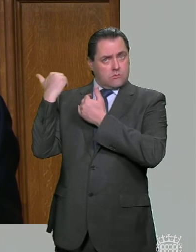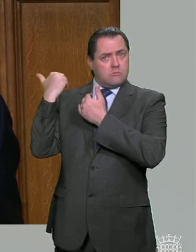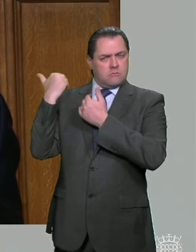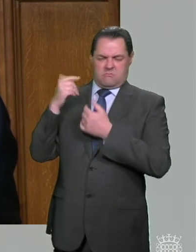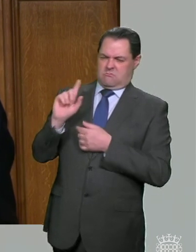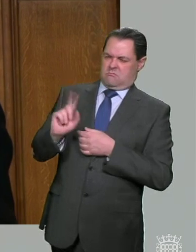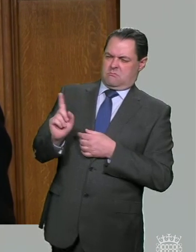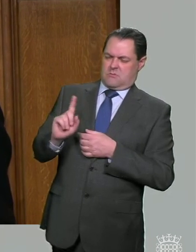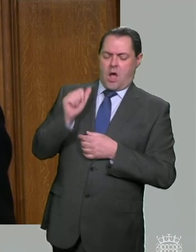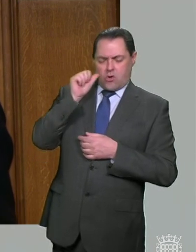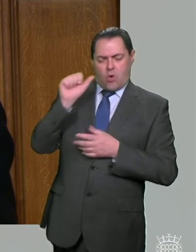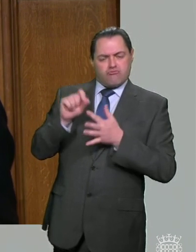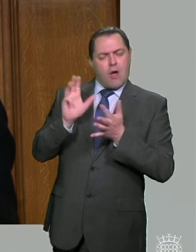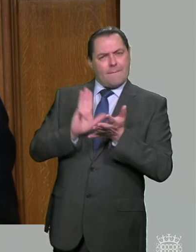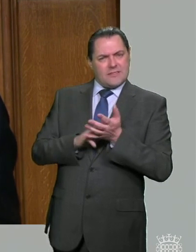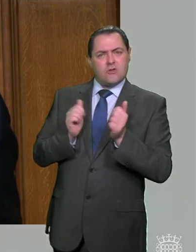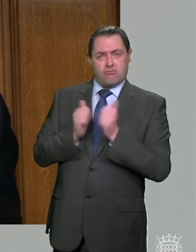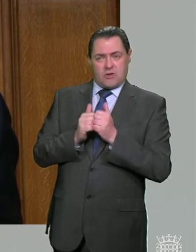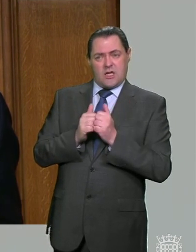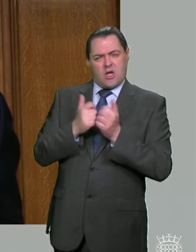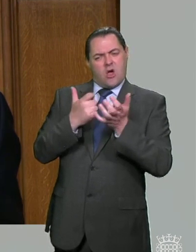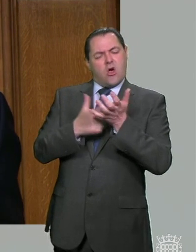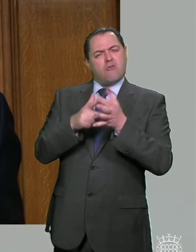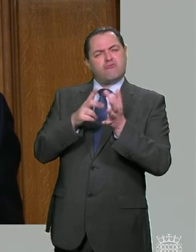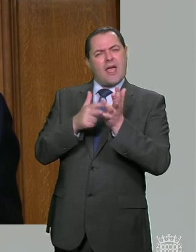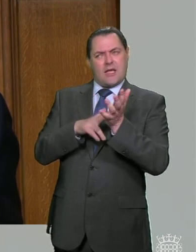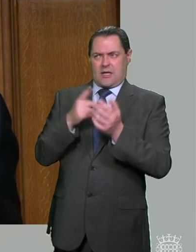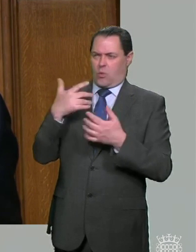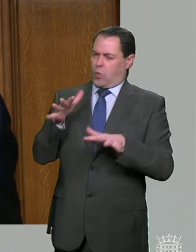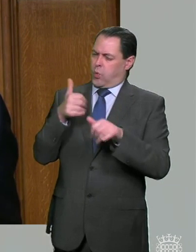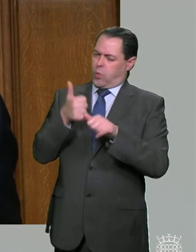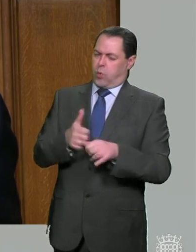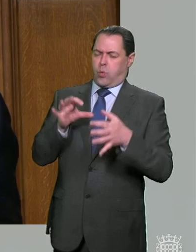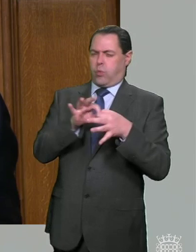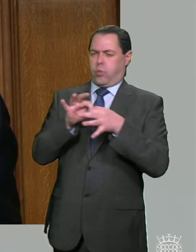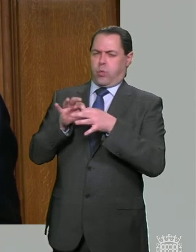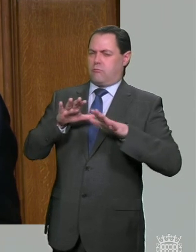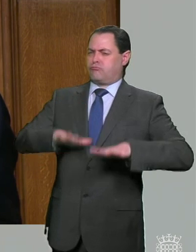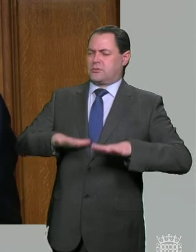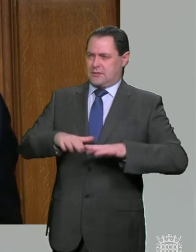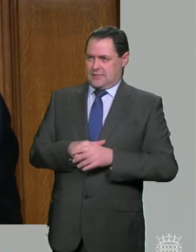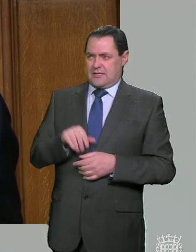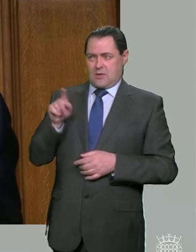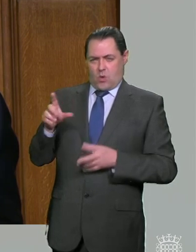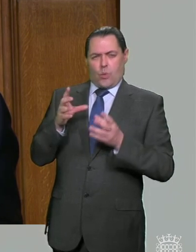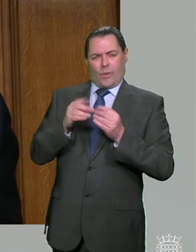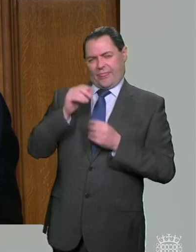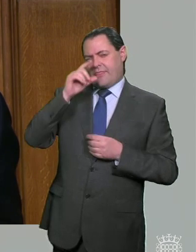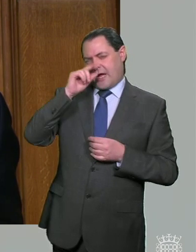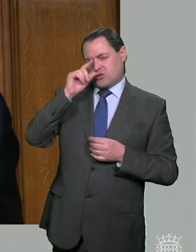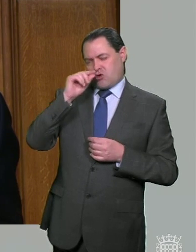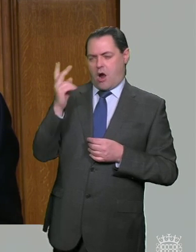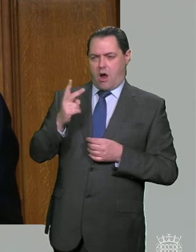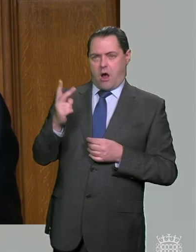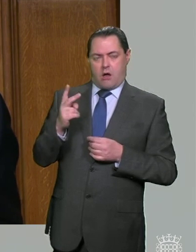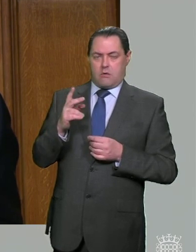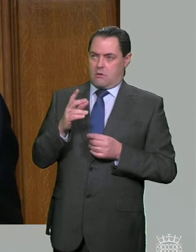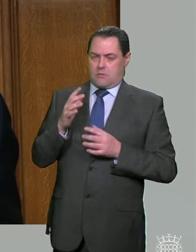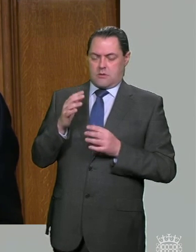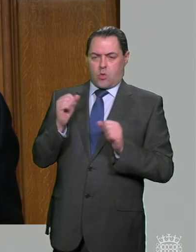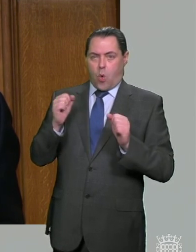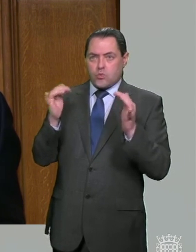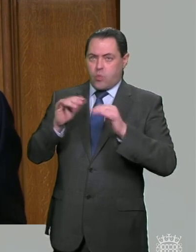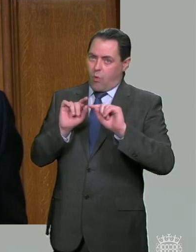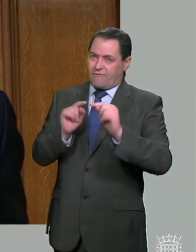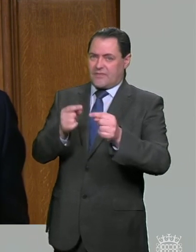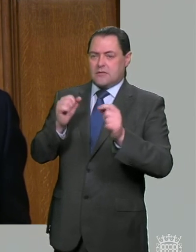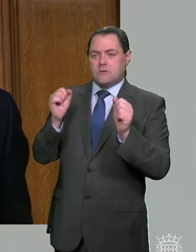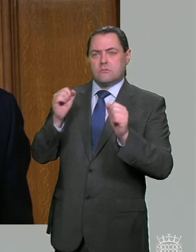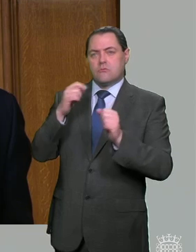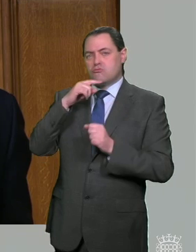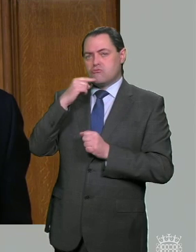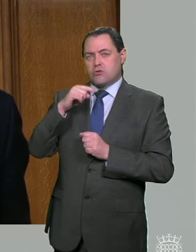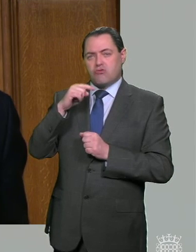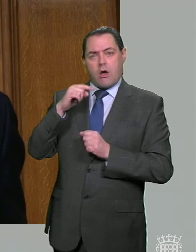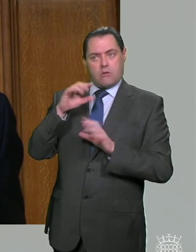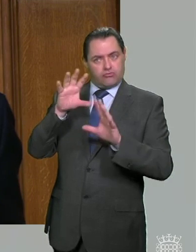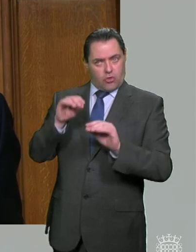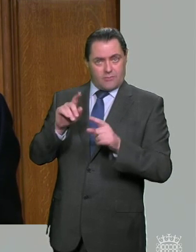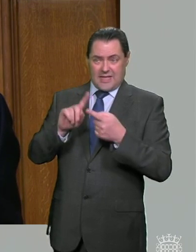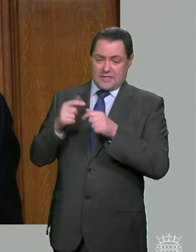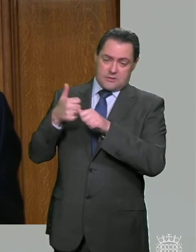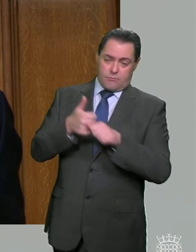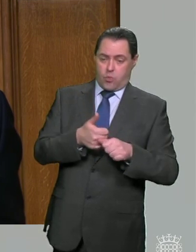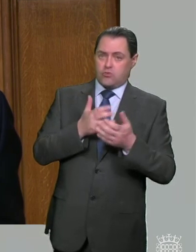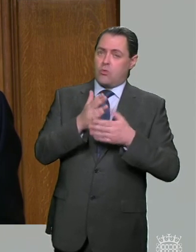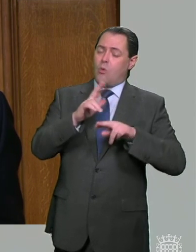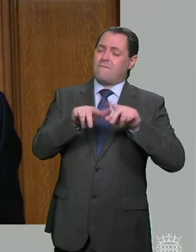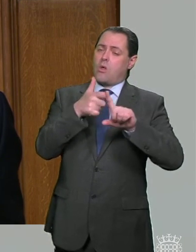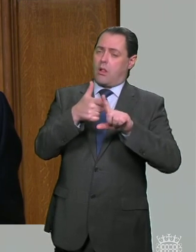I know the Prime Minister will agree with me that President Reagan was a true friend to the United Kingdom who, alongside Margaret Thatcher, ended the cold war and supported Britain during the liberation of the Falkland Islands.